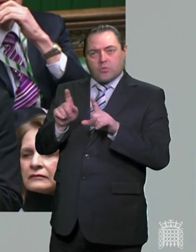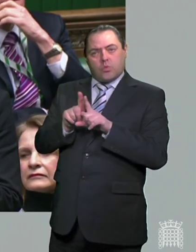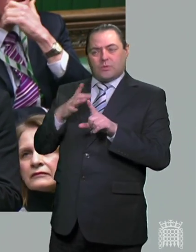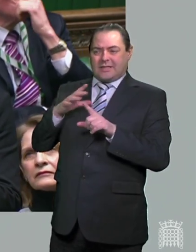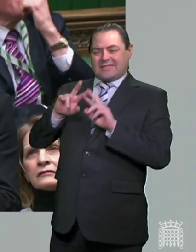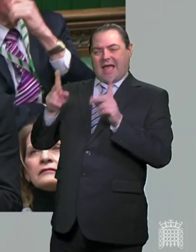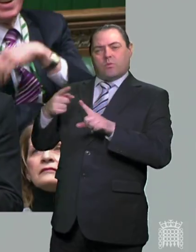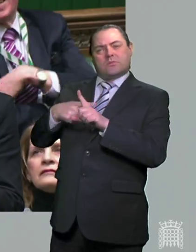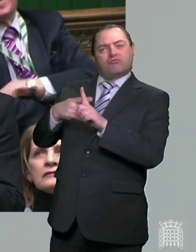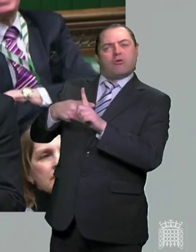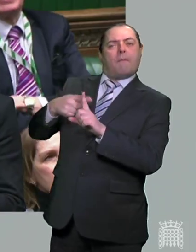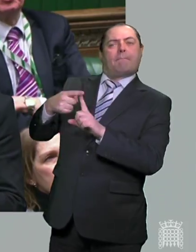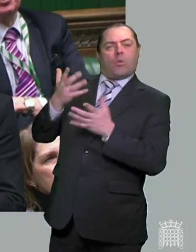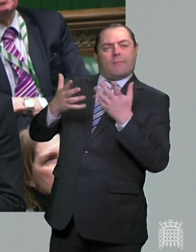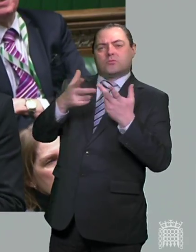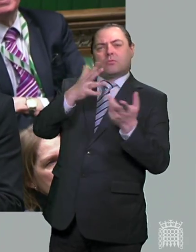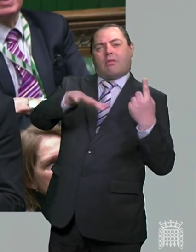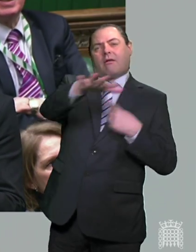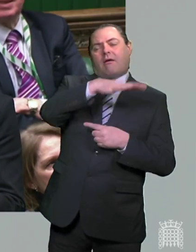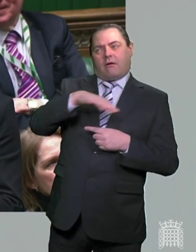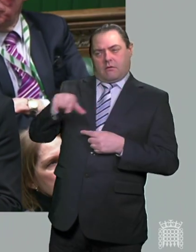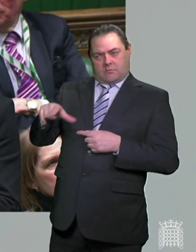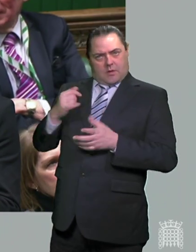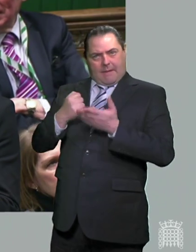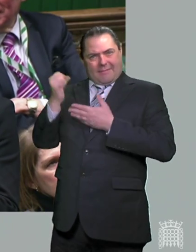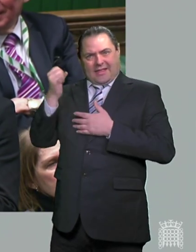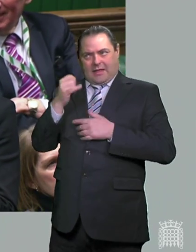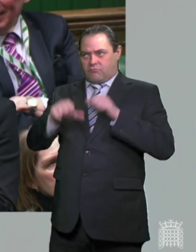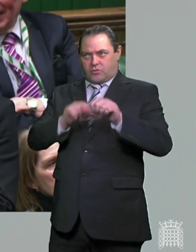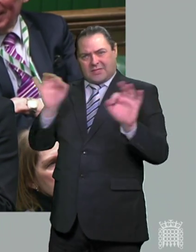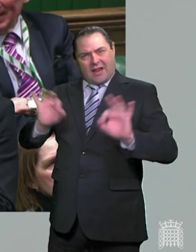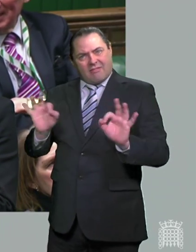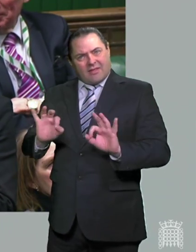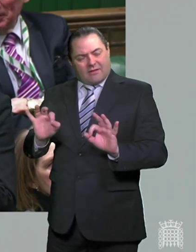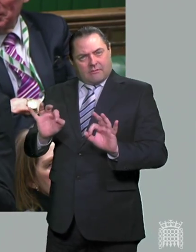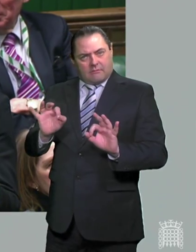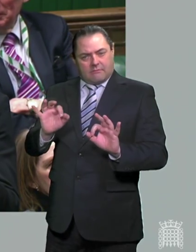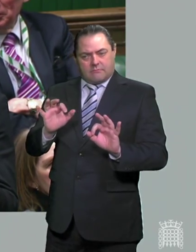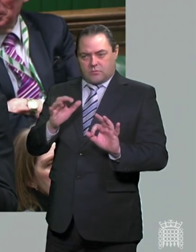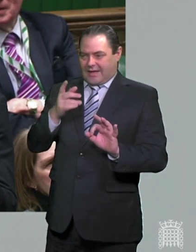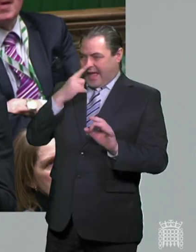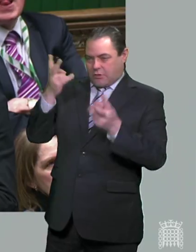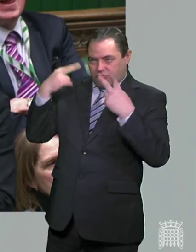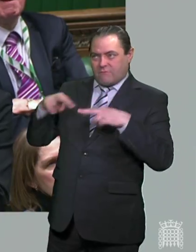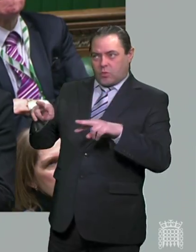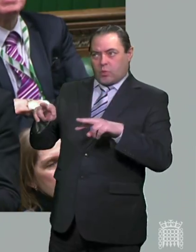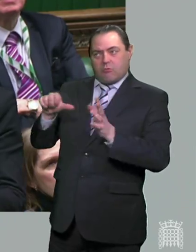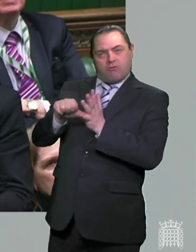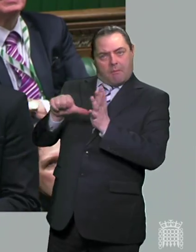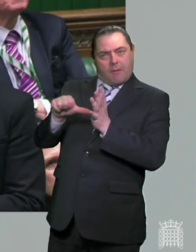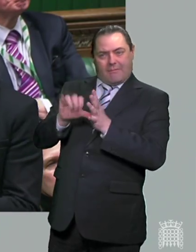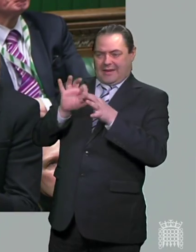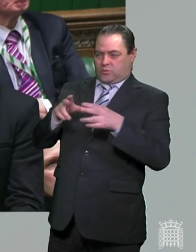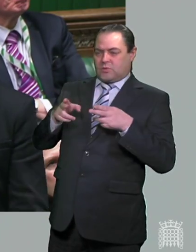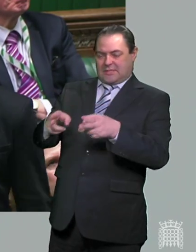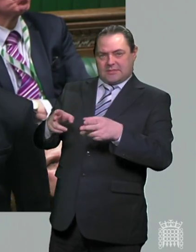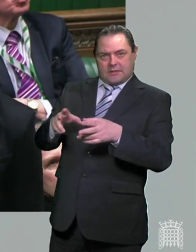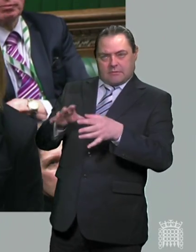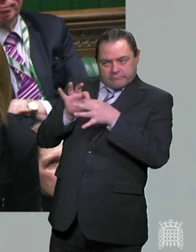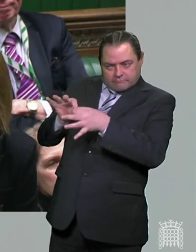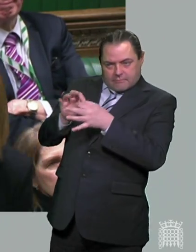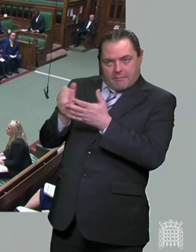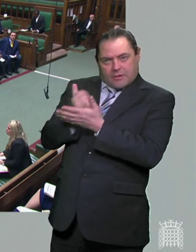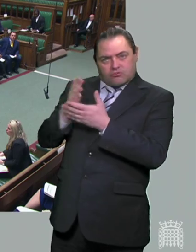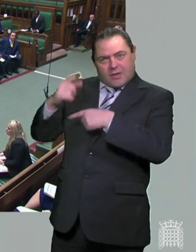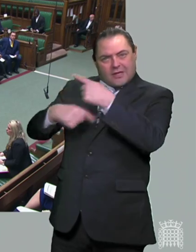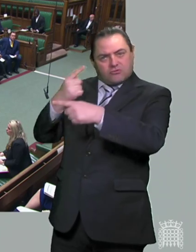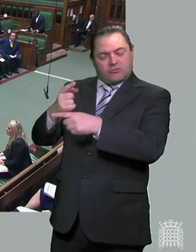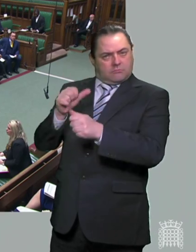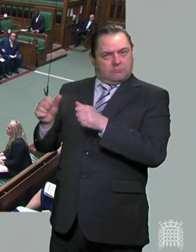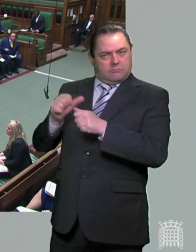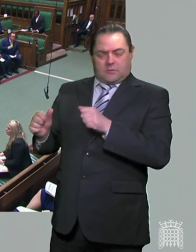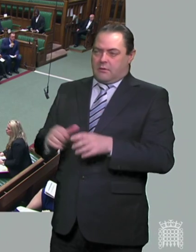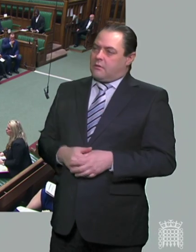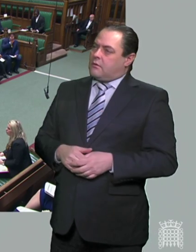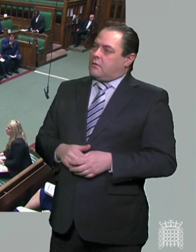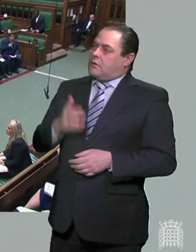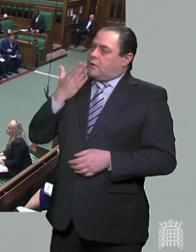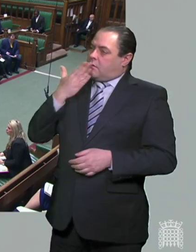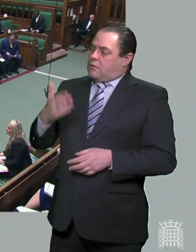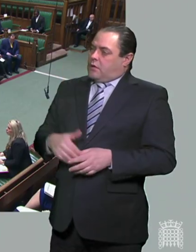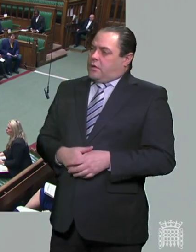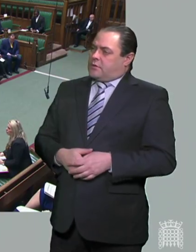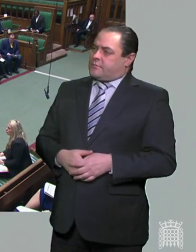Given that there is no appeals process, will the Minister agree to review that problem in the system and work with honourable Members to address it next year?